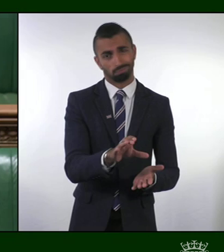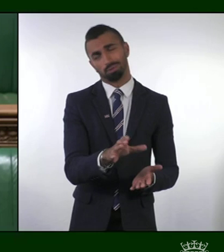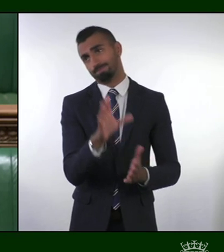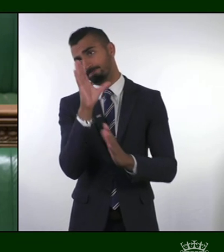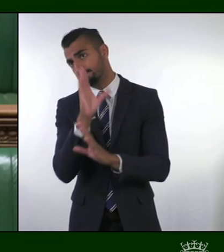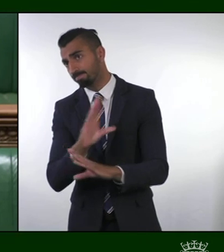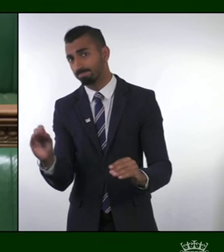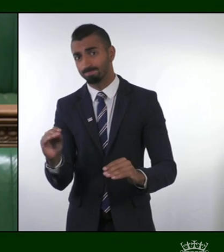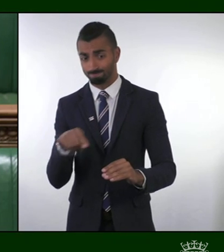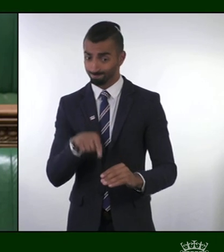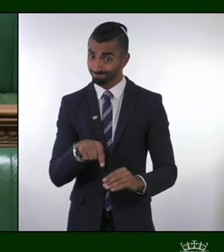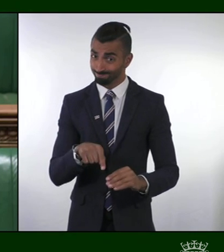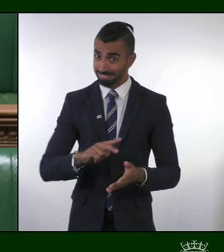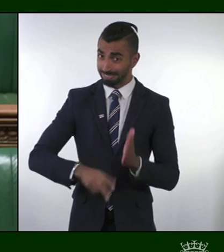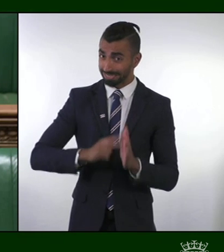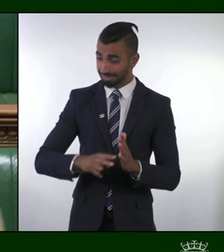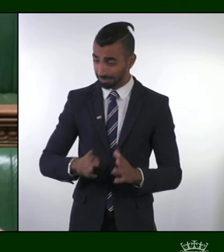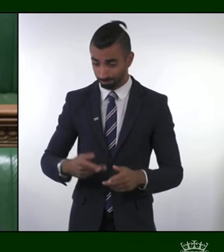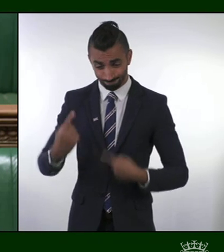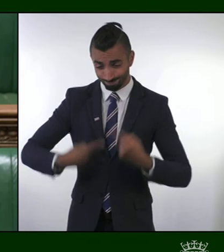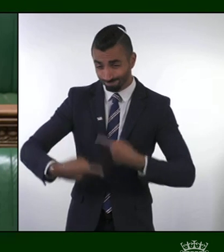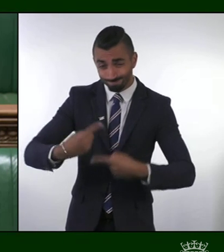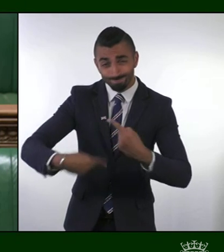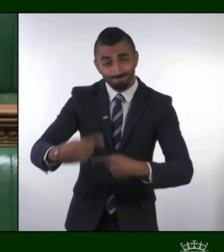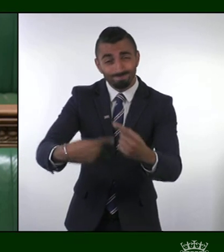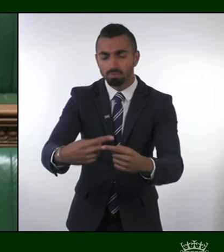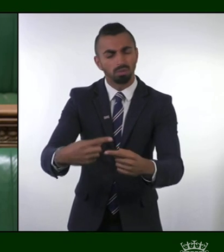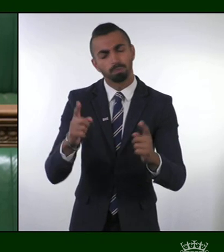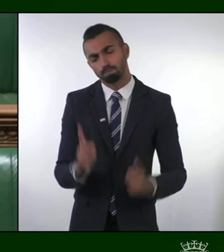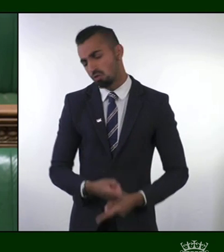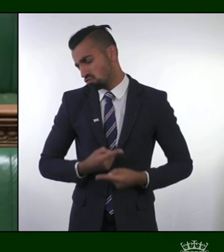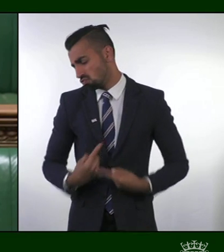I know that when furlough ends it will be a difficult moment.